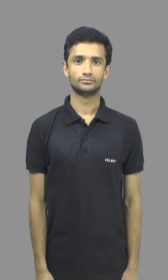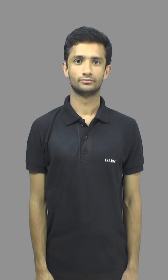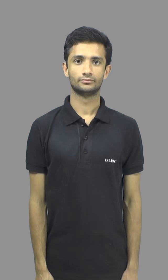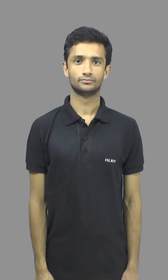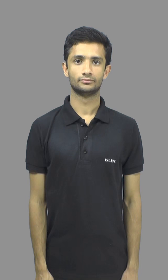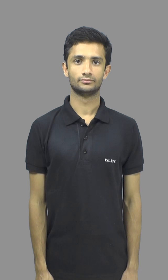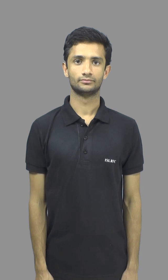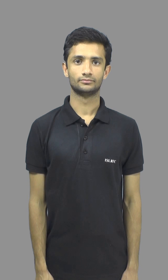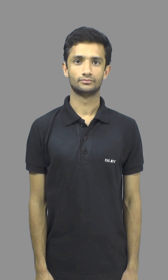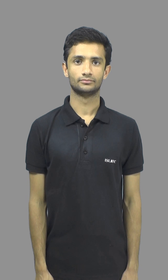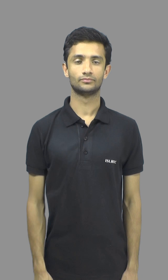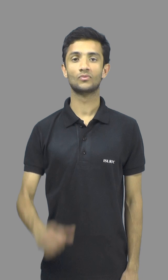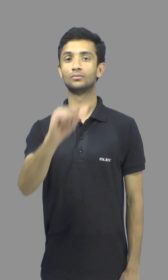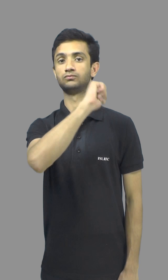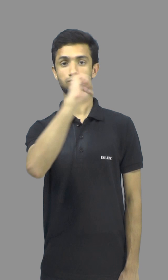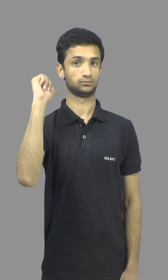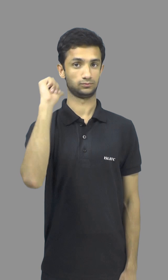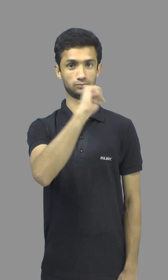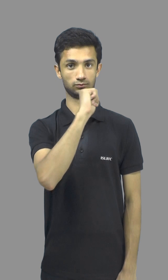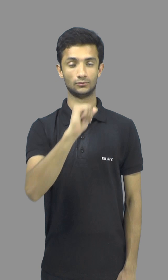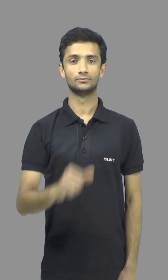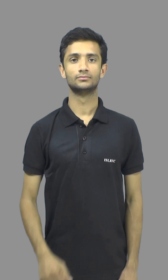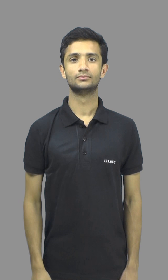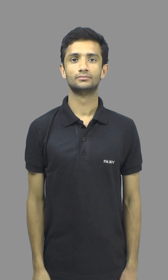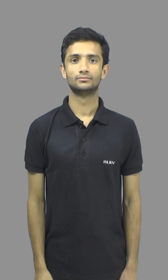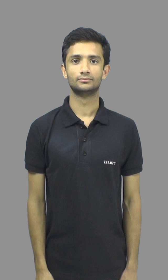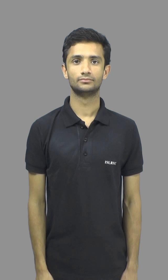Bath